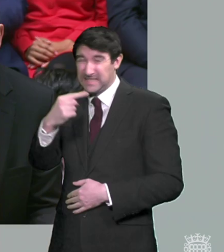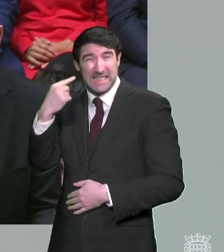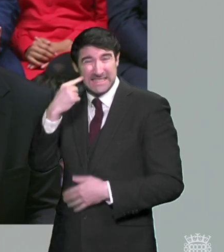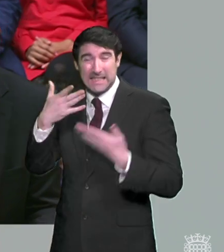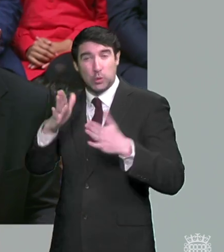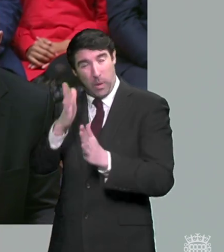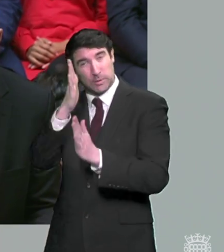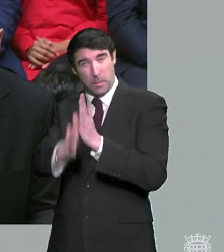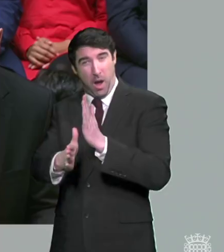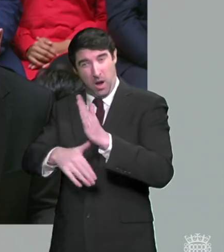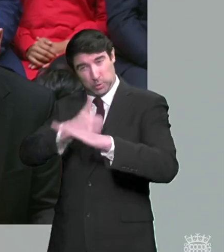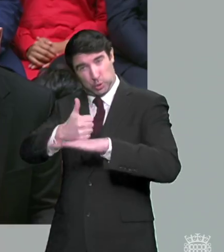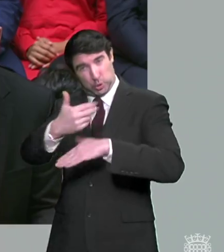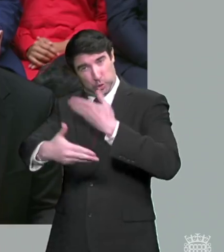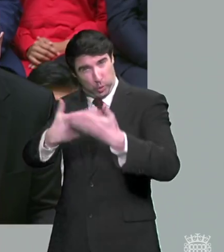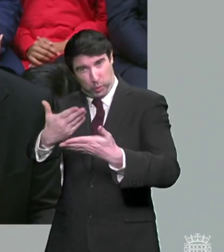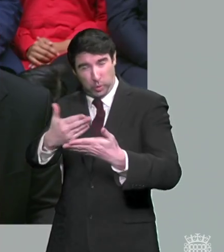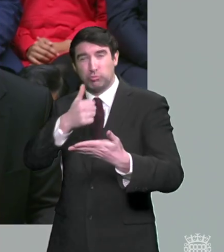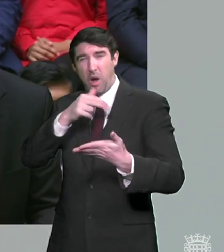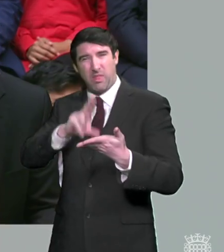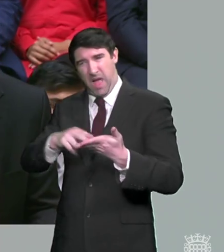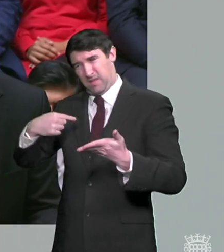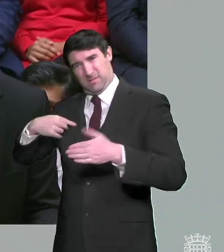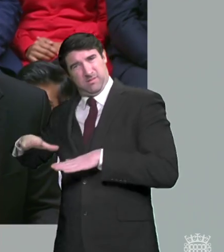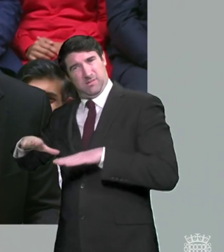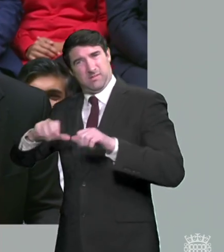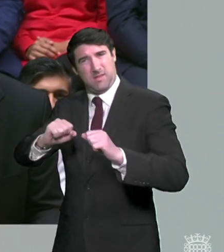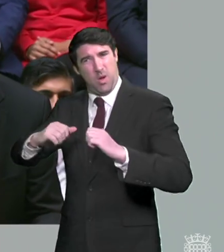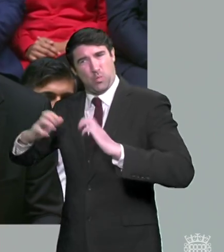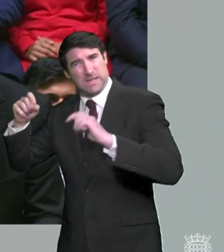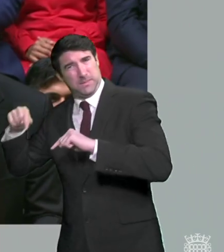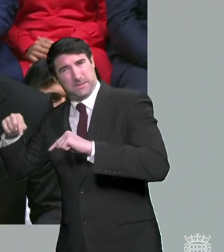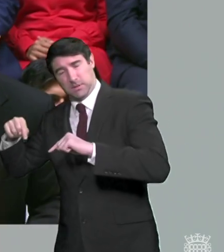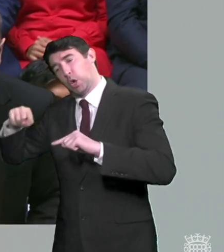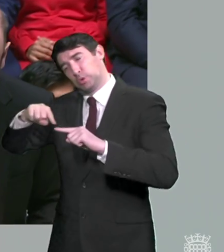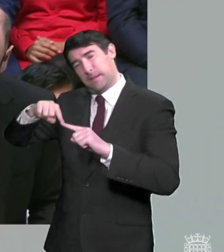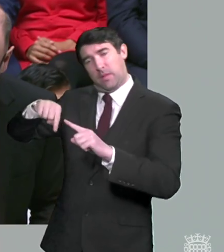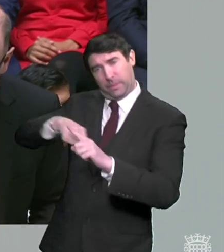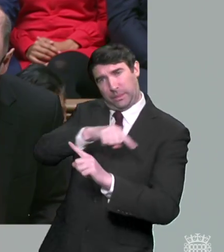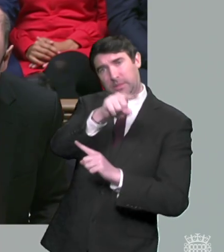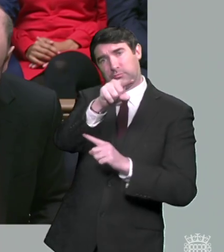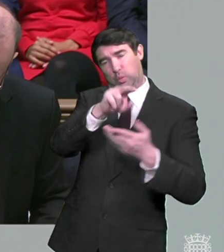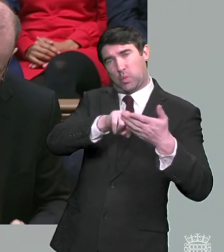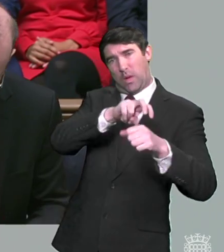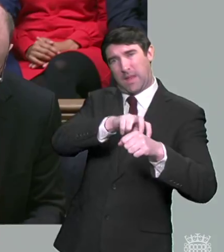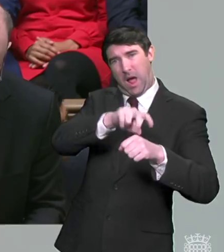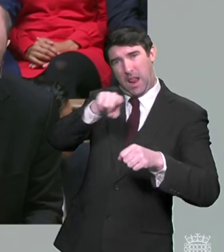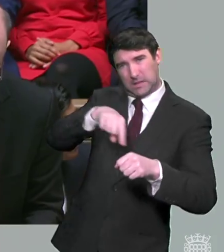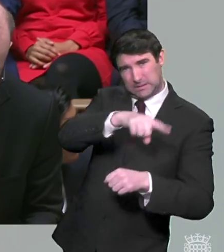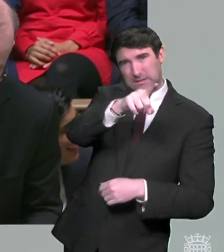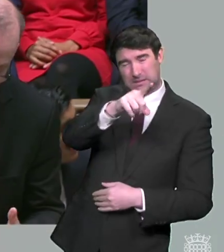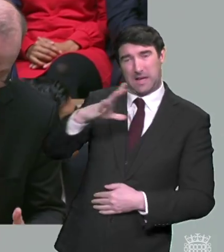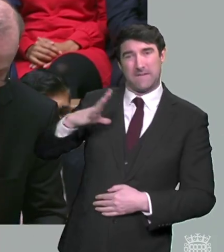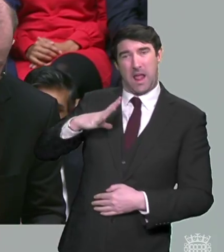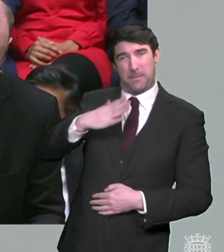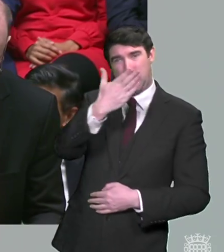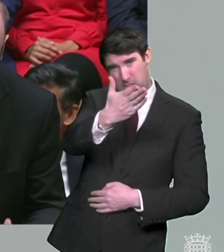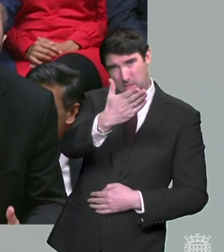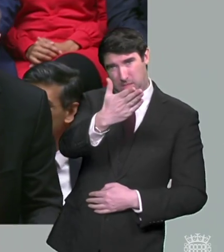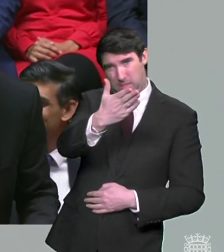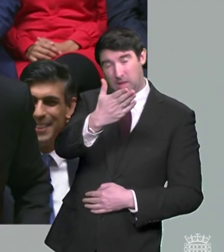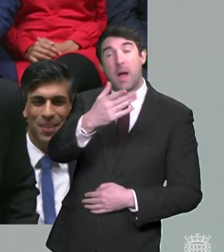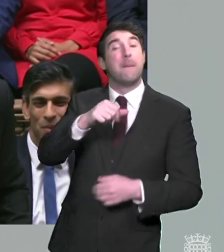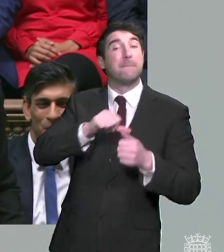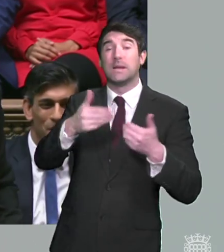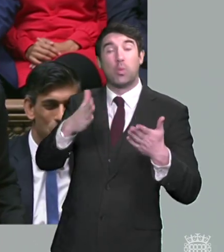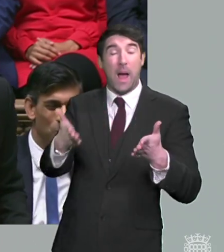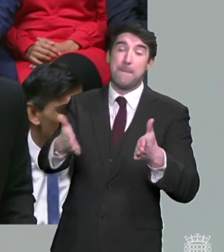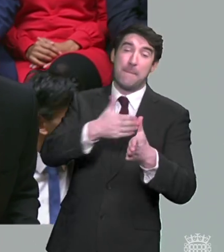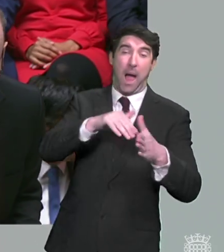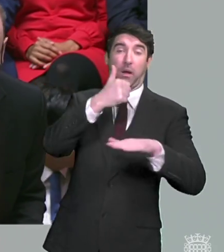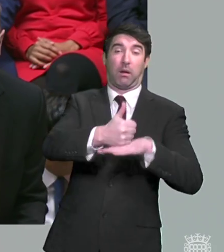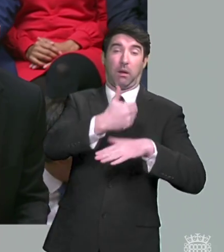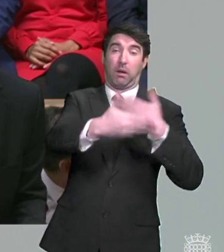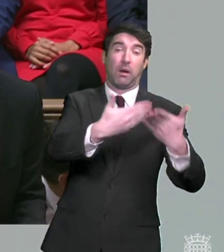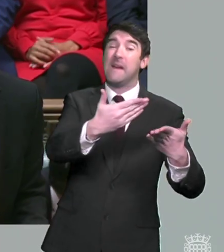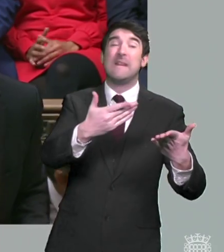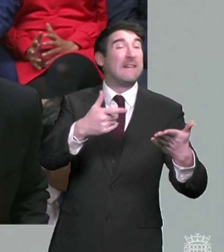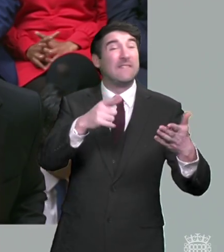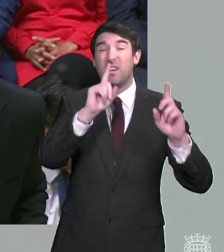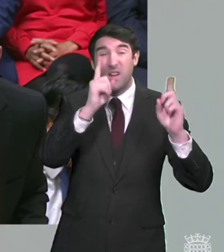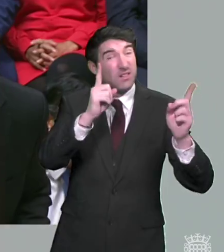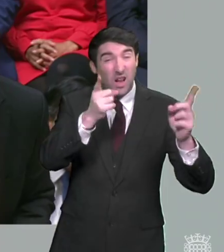The easiest route for this to happen—the quickest route by which Dáithí can get the result he requires, through the passage of that secondary legislation—is via the Assembly coming back and passing it, but we are looking at all options.